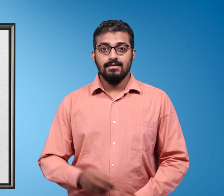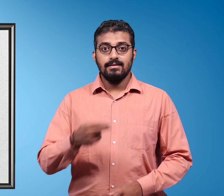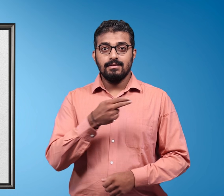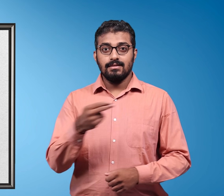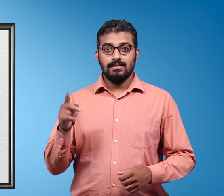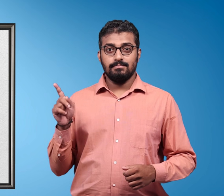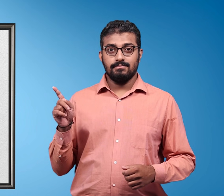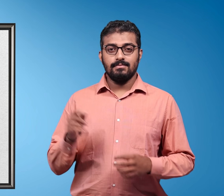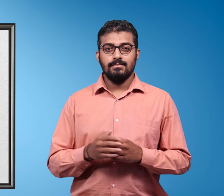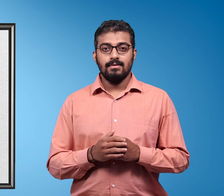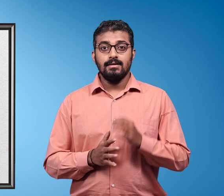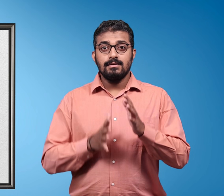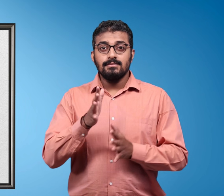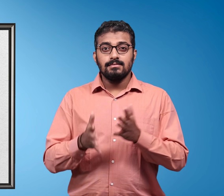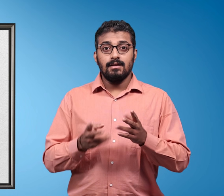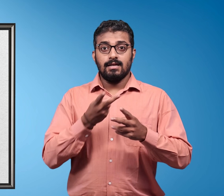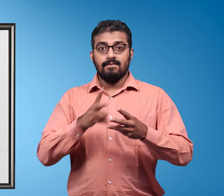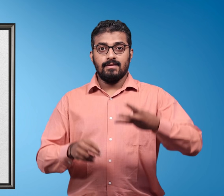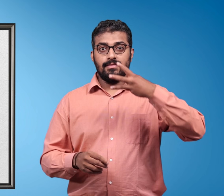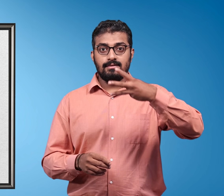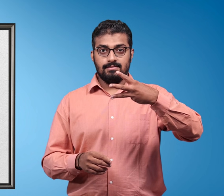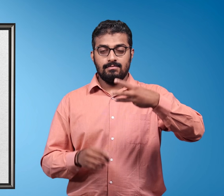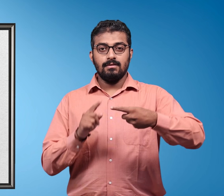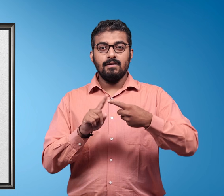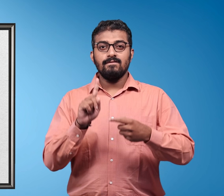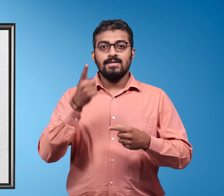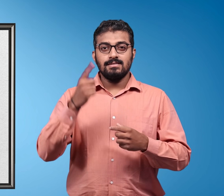This sign means basic needs